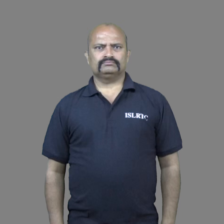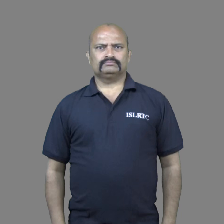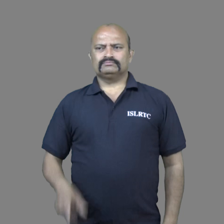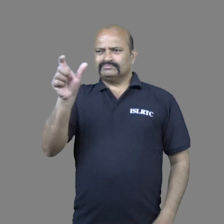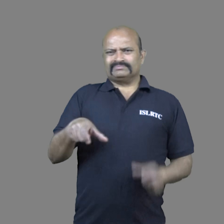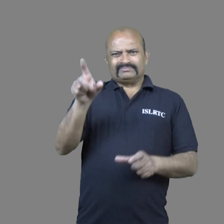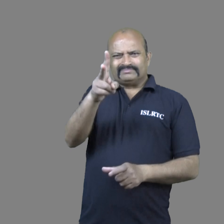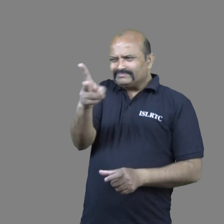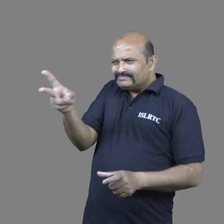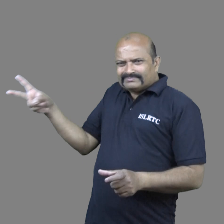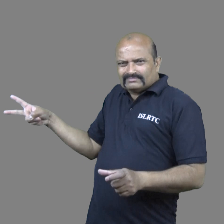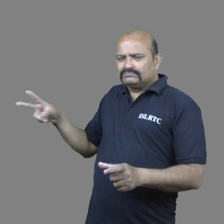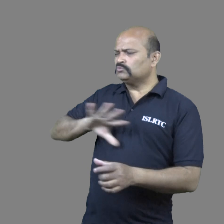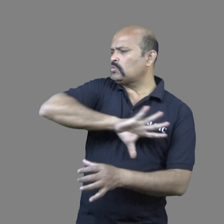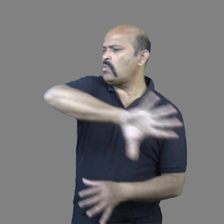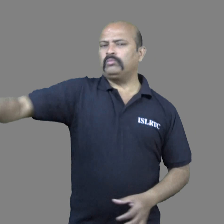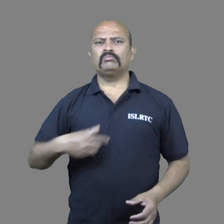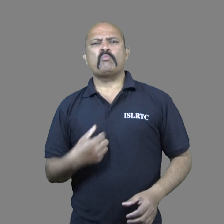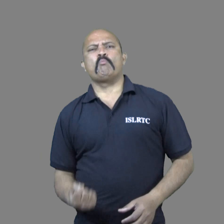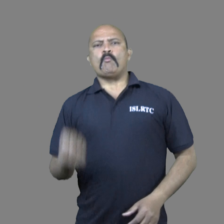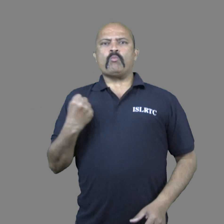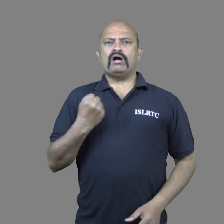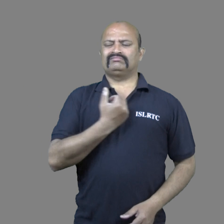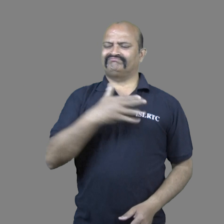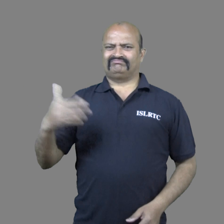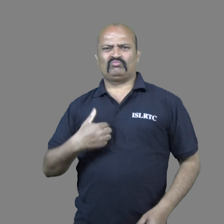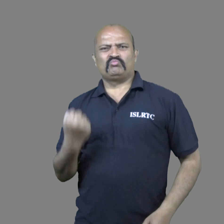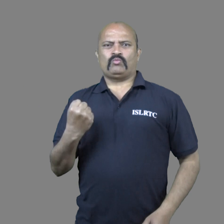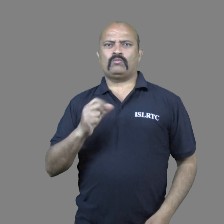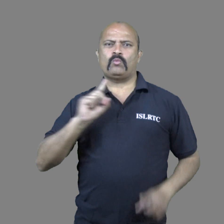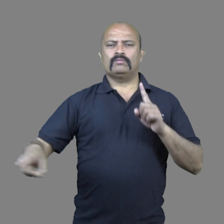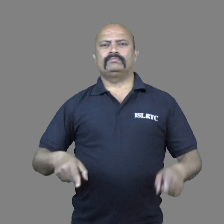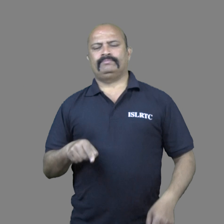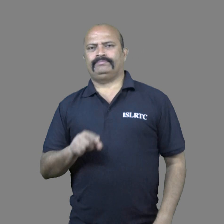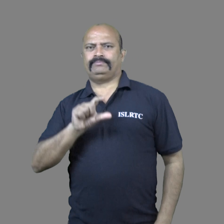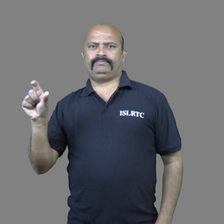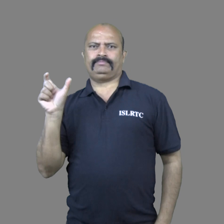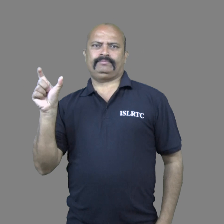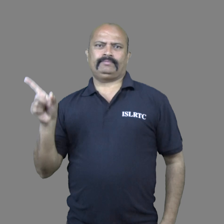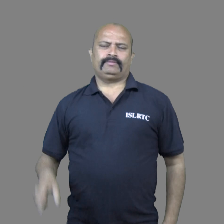Autocracy (Bihar)